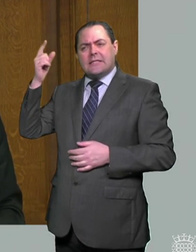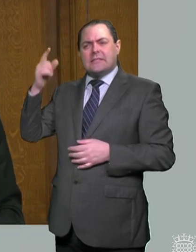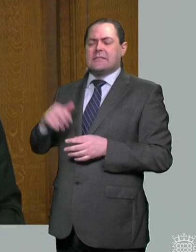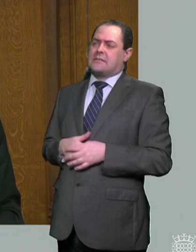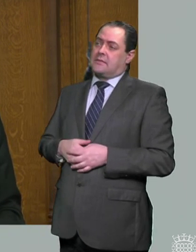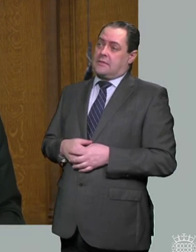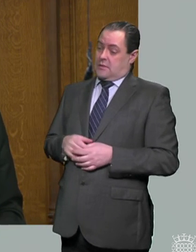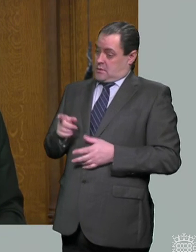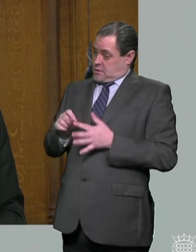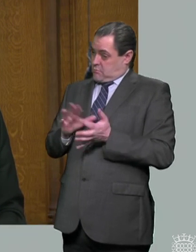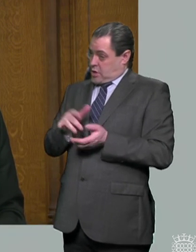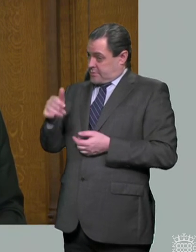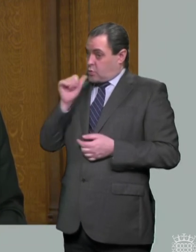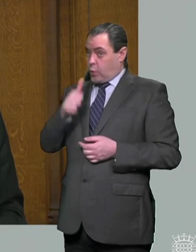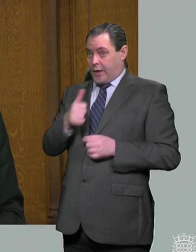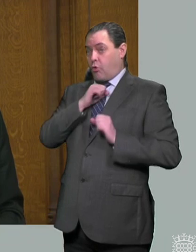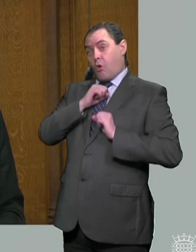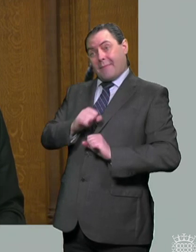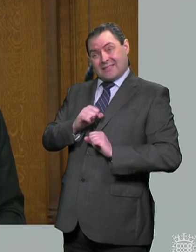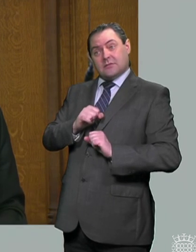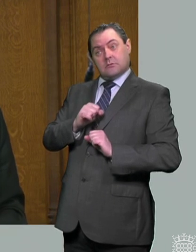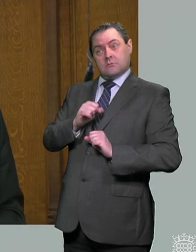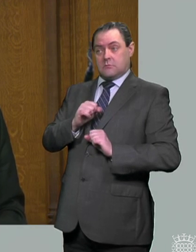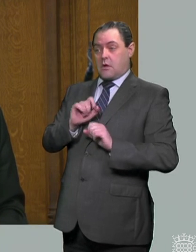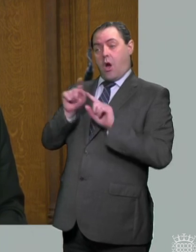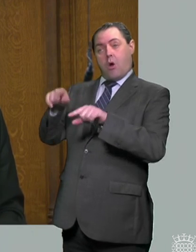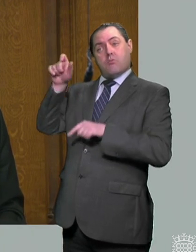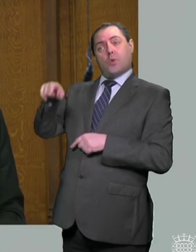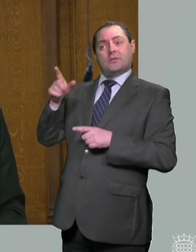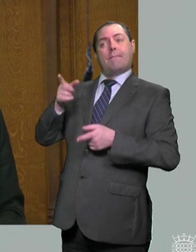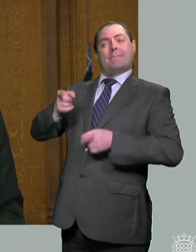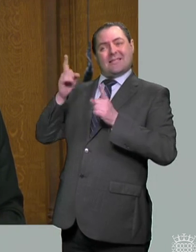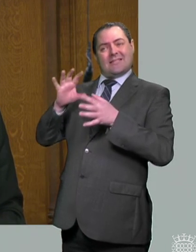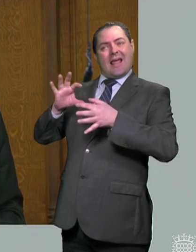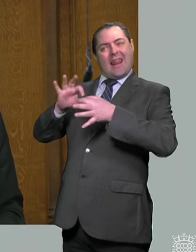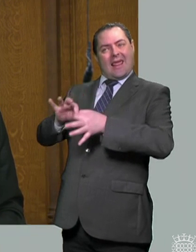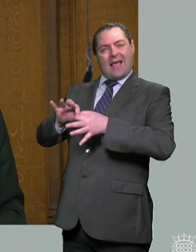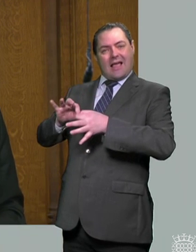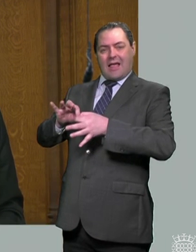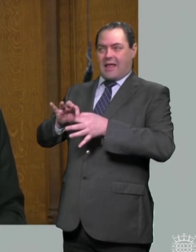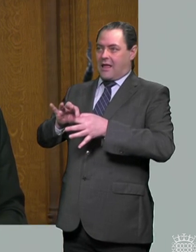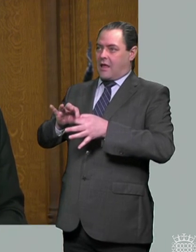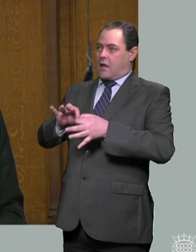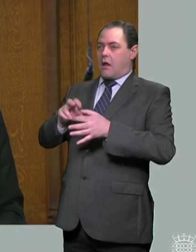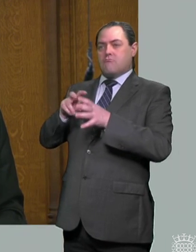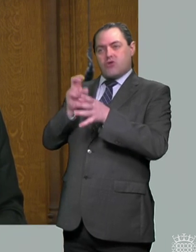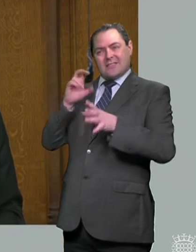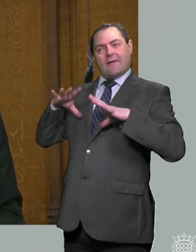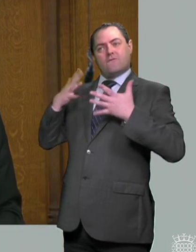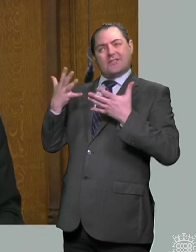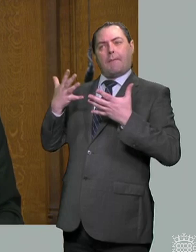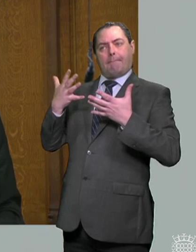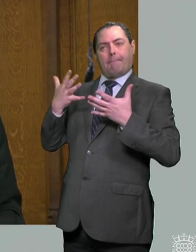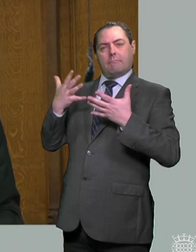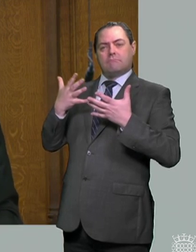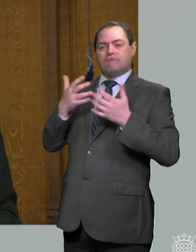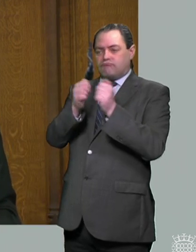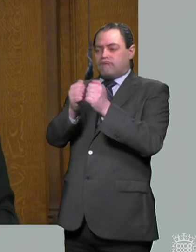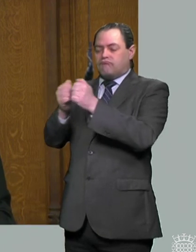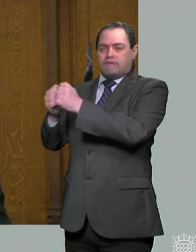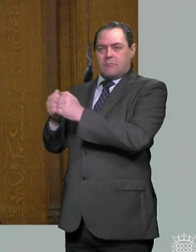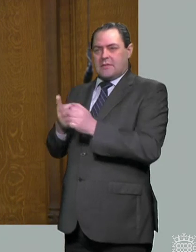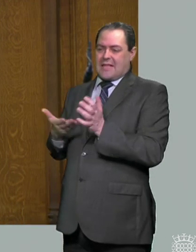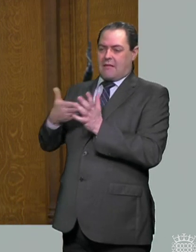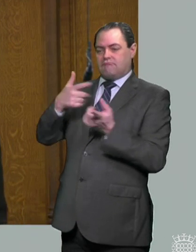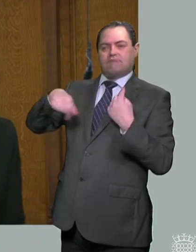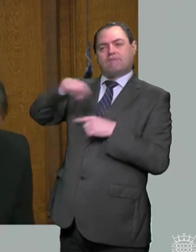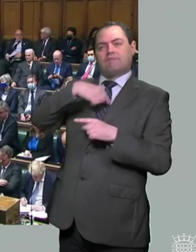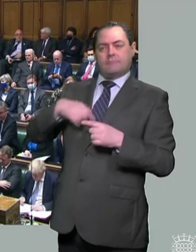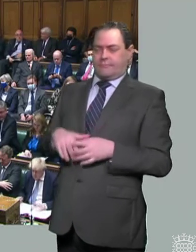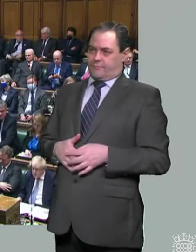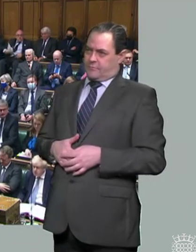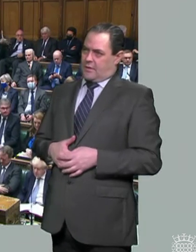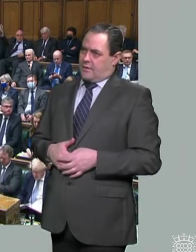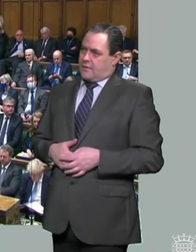Will the Prime Minister commit to appointing a Minister with responsibility for realising the Brexit freedoms and benefits that will boost all our constituencies?